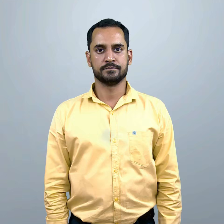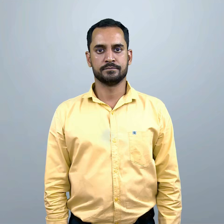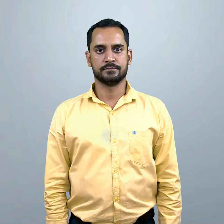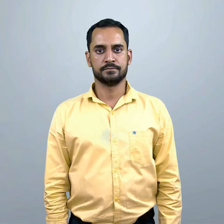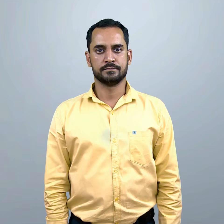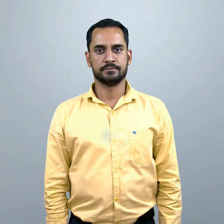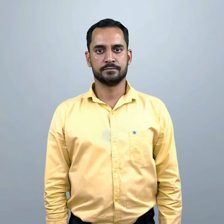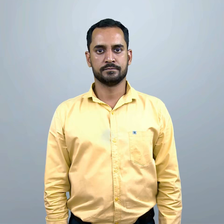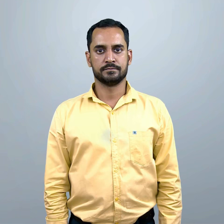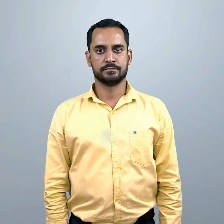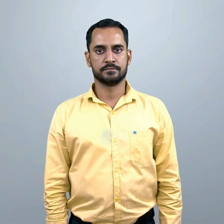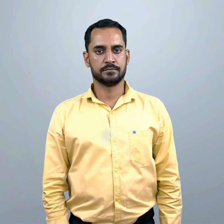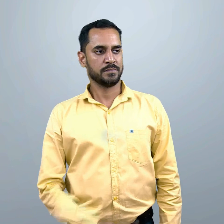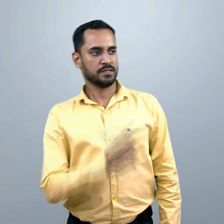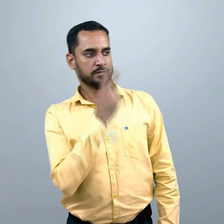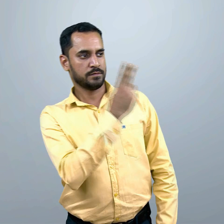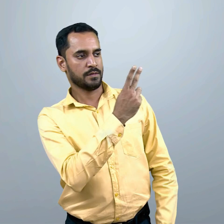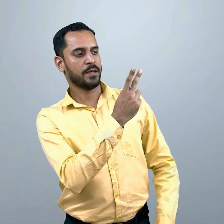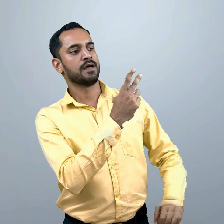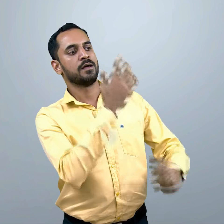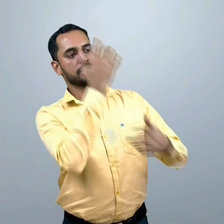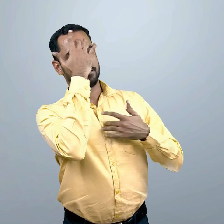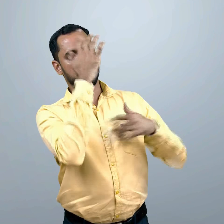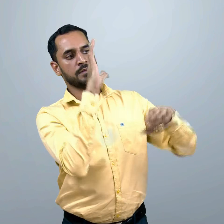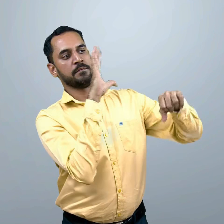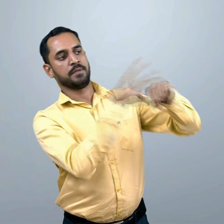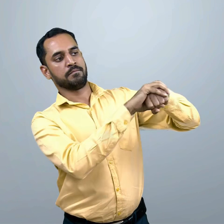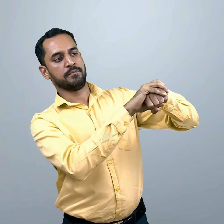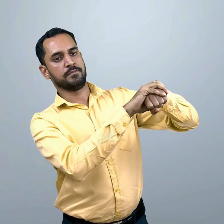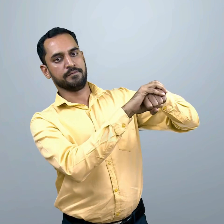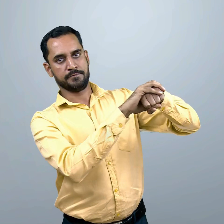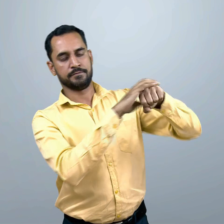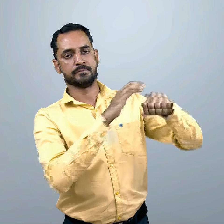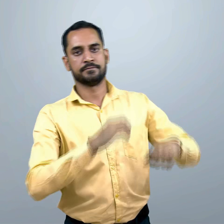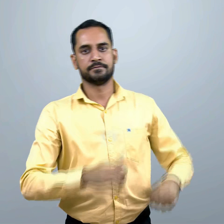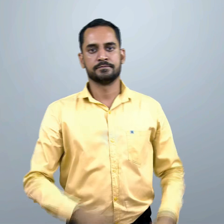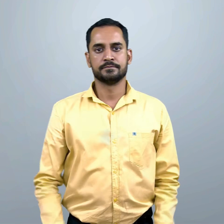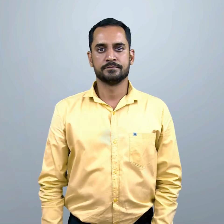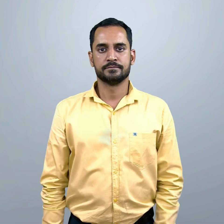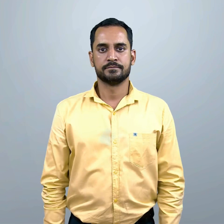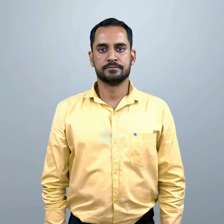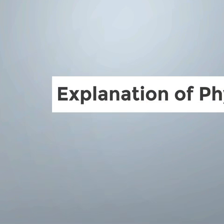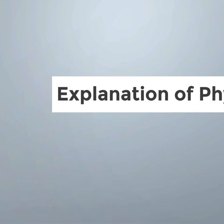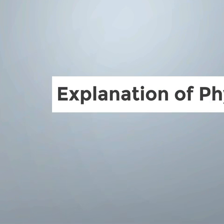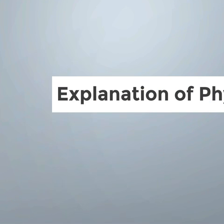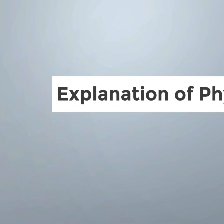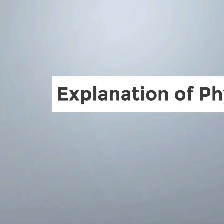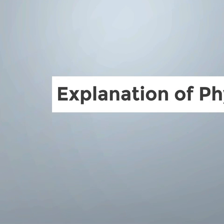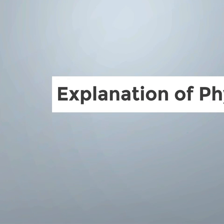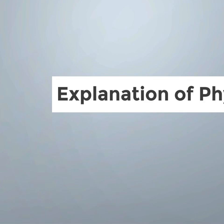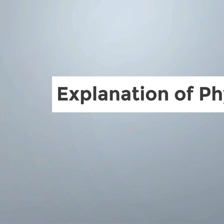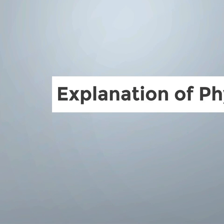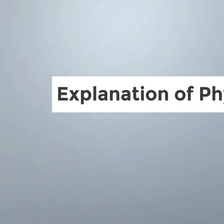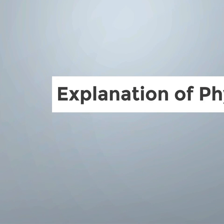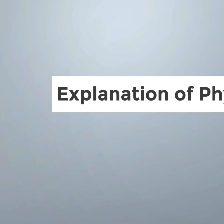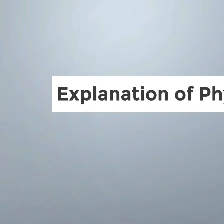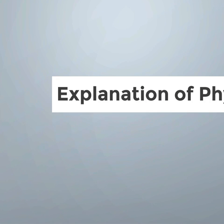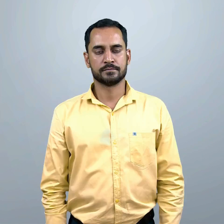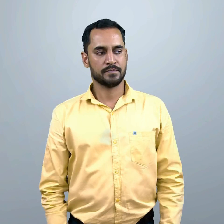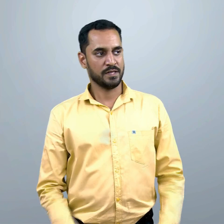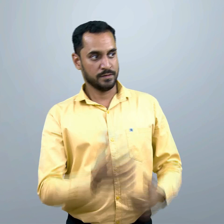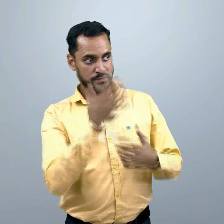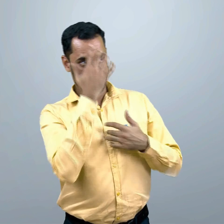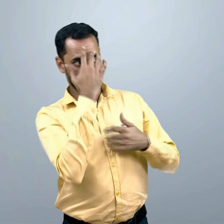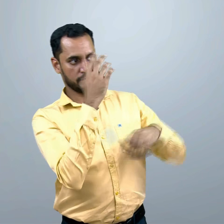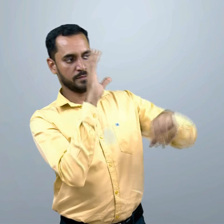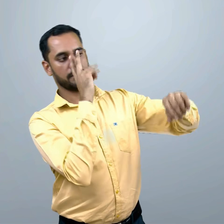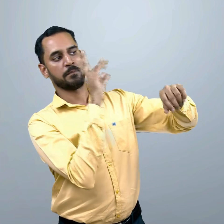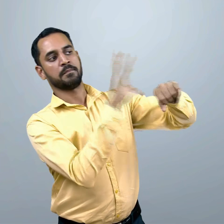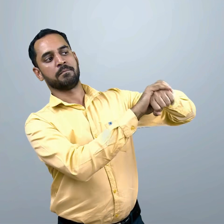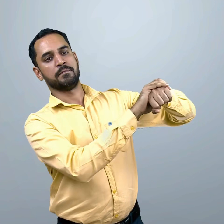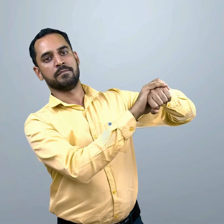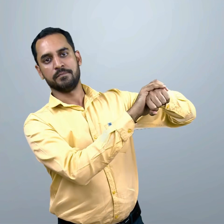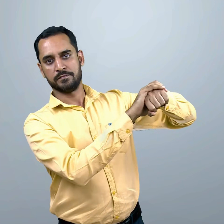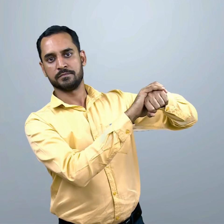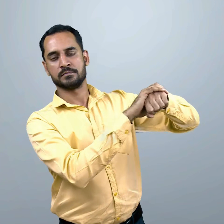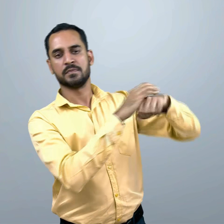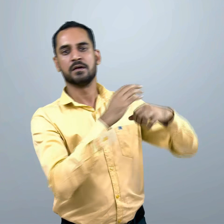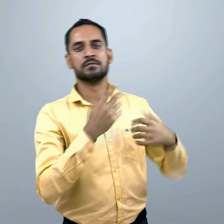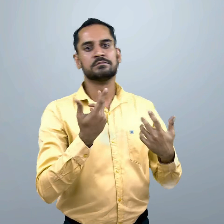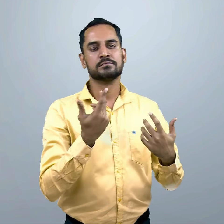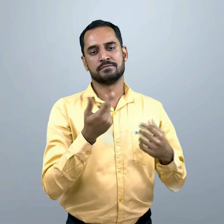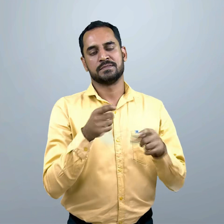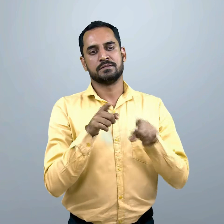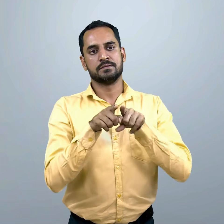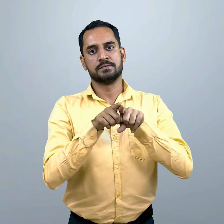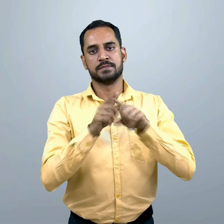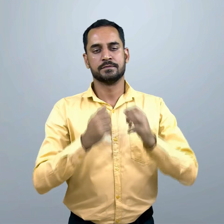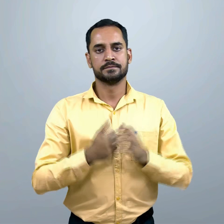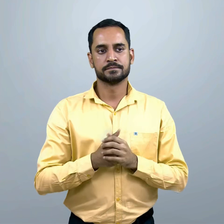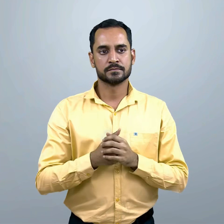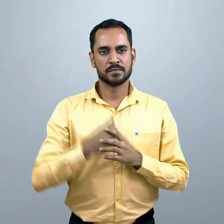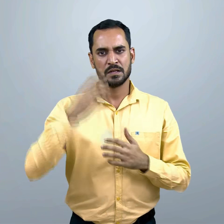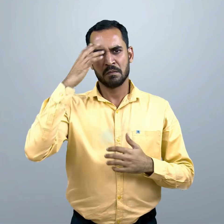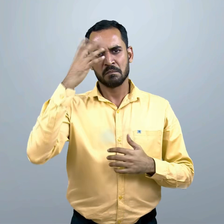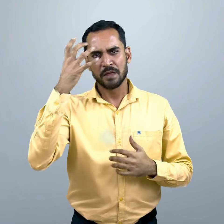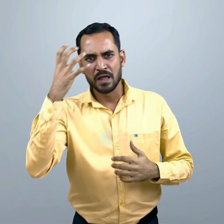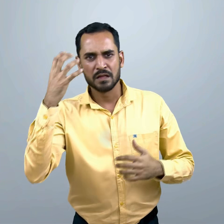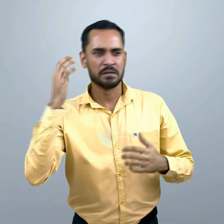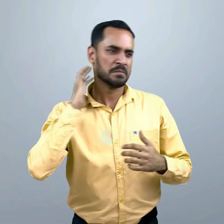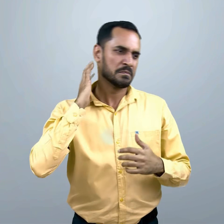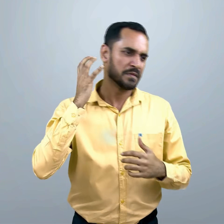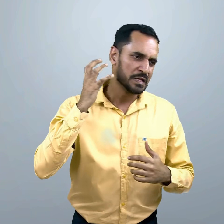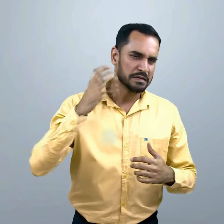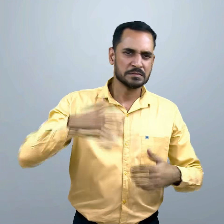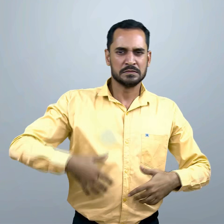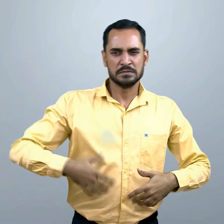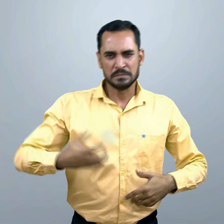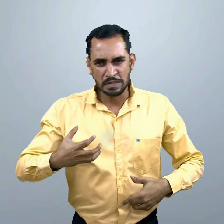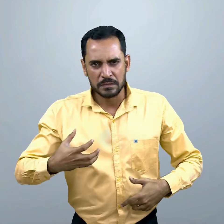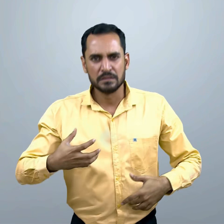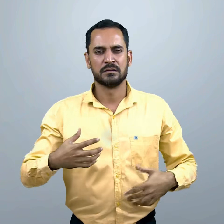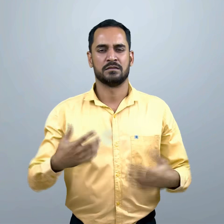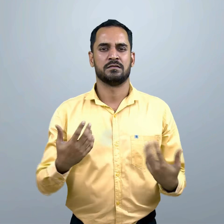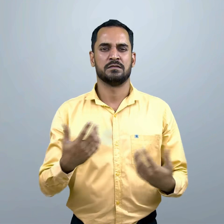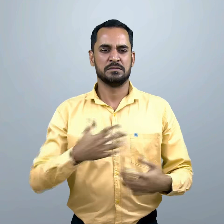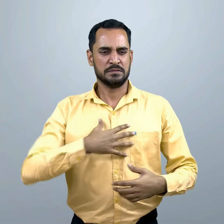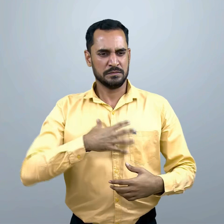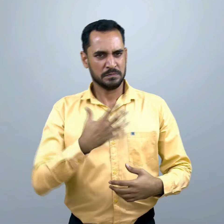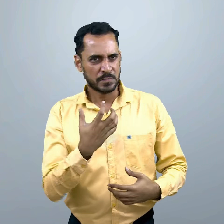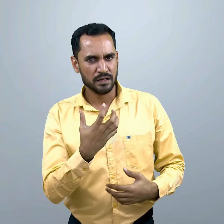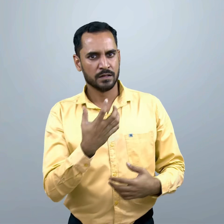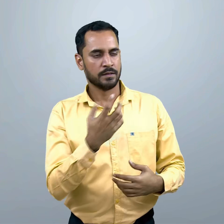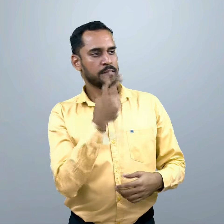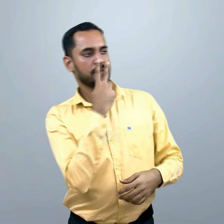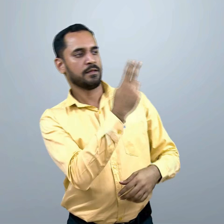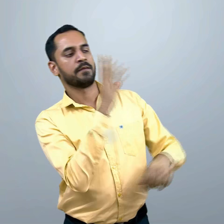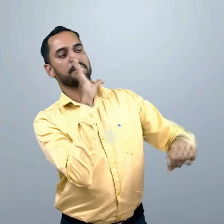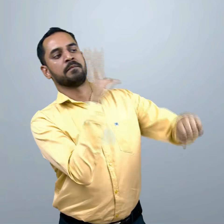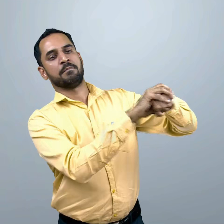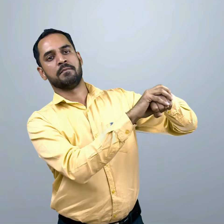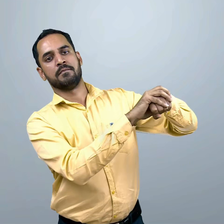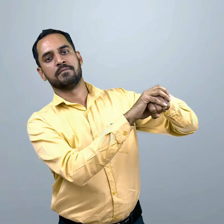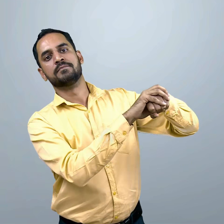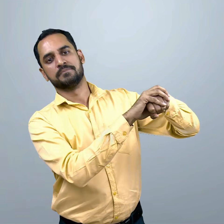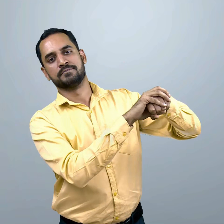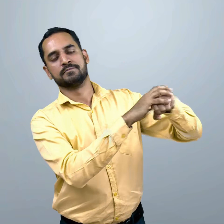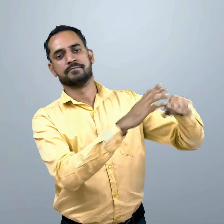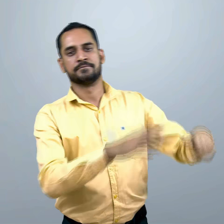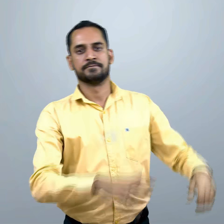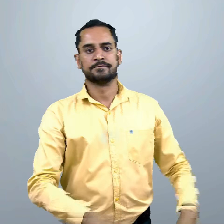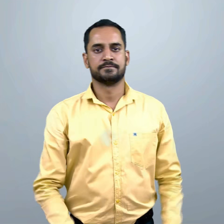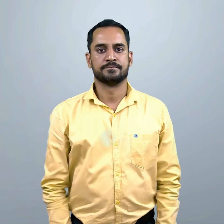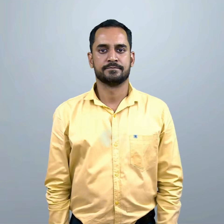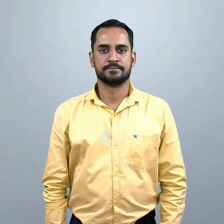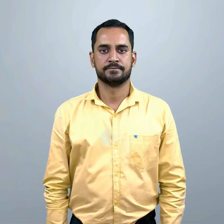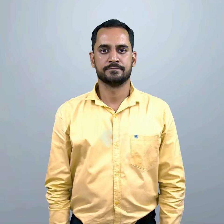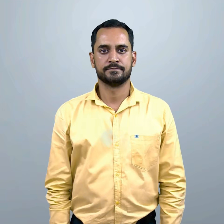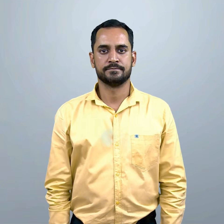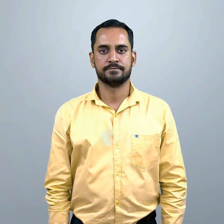Physical Symptoms